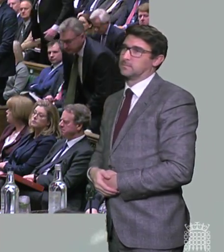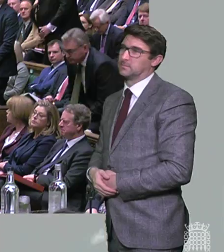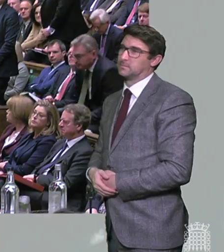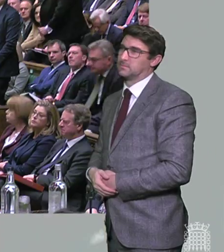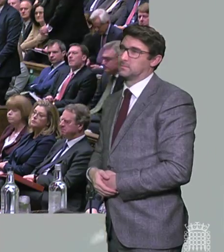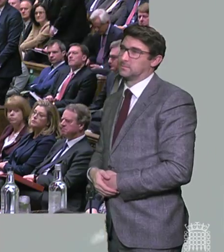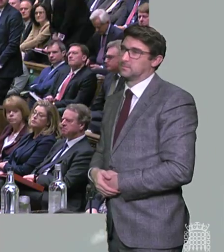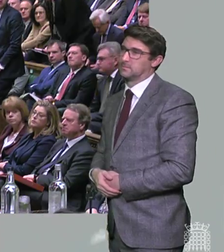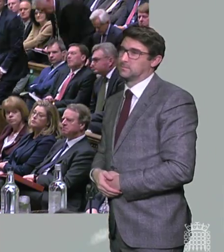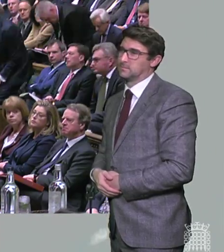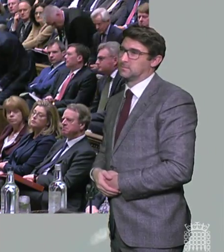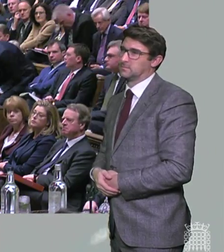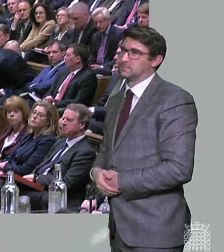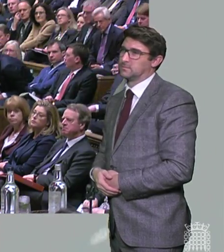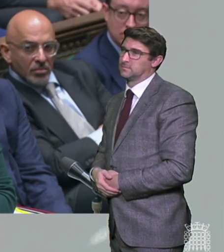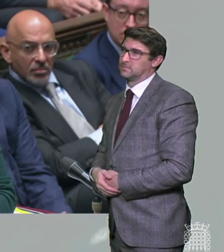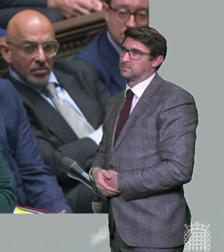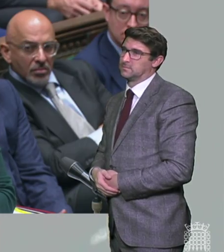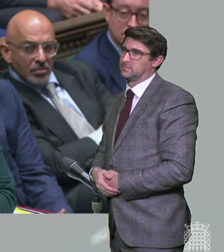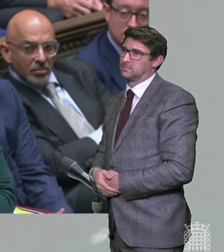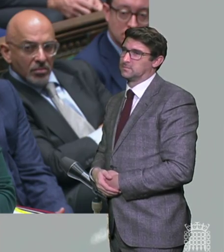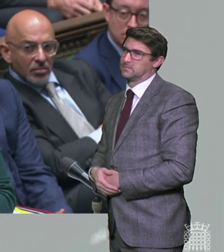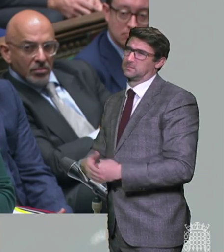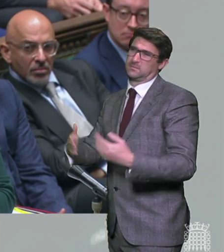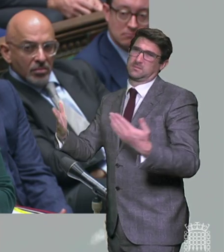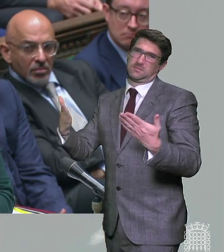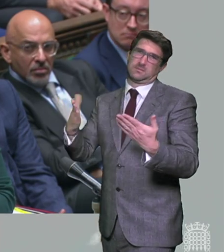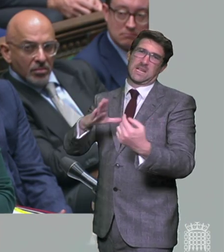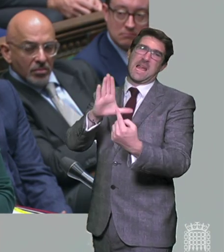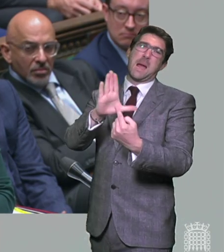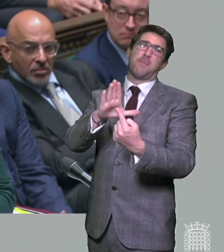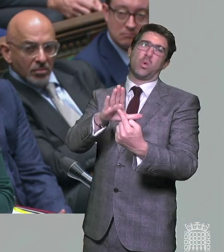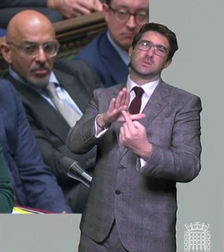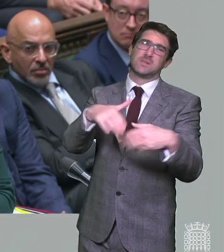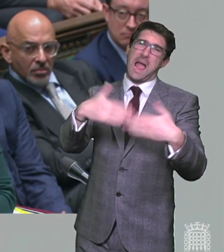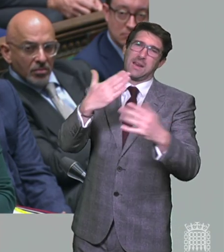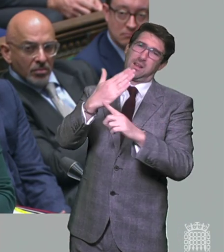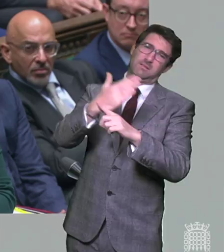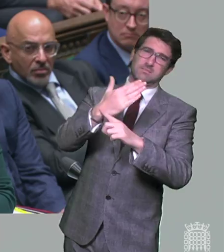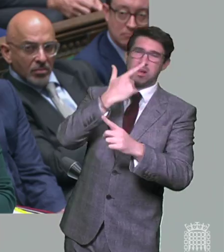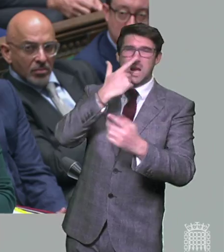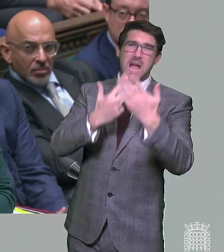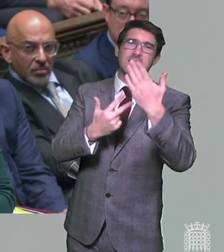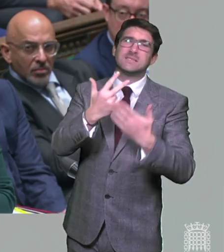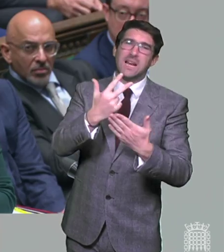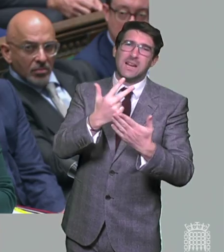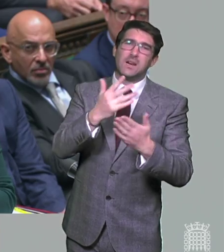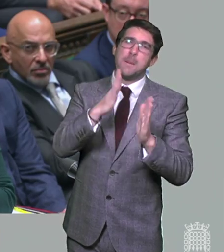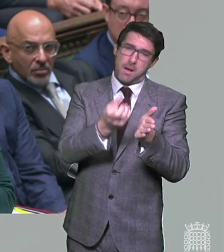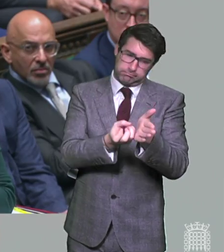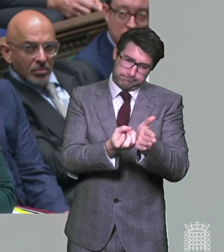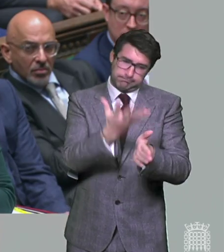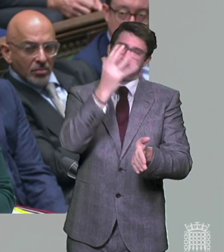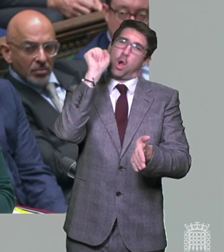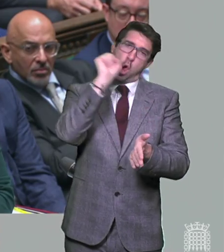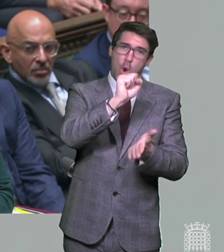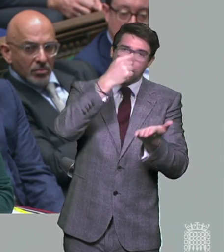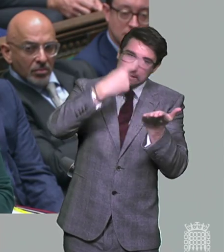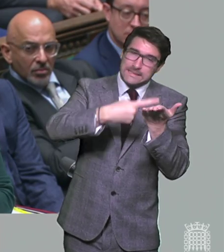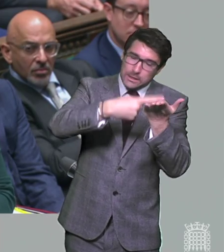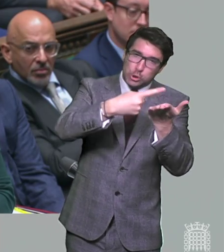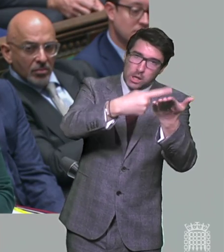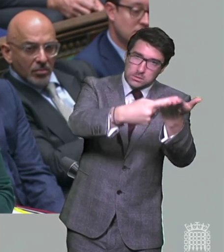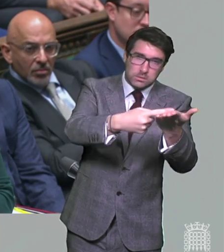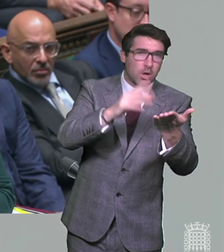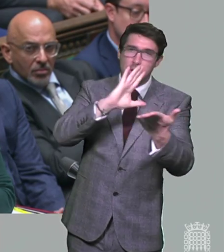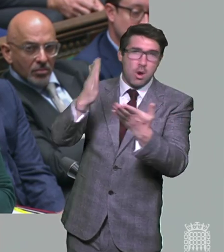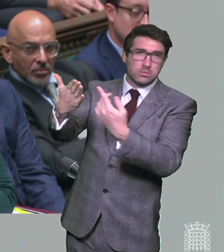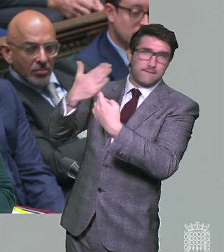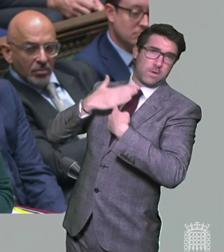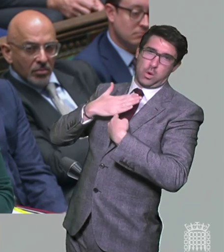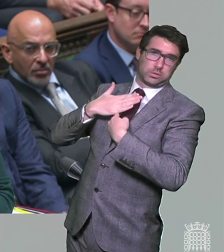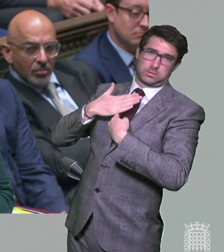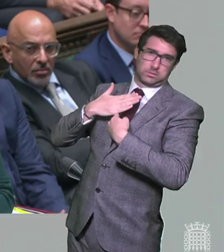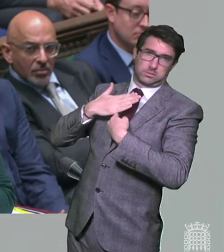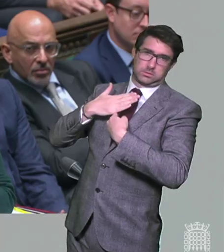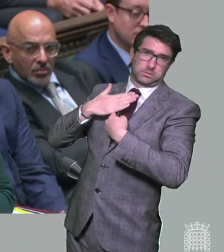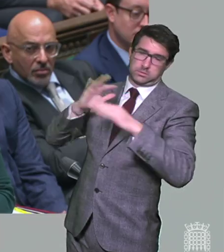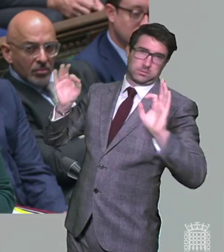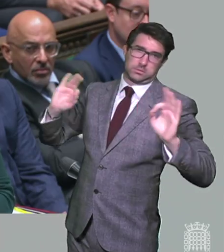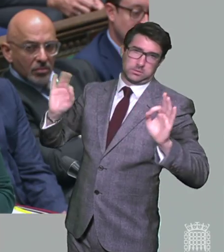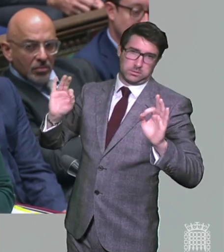It is very important that under-18s are able to develop their own decision-making capabilities and are not forced into any kind of activity.